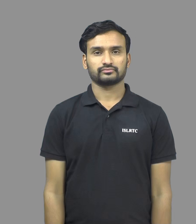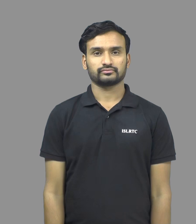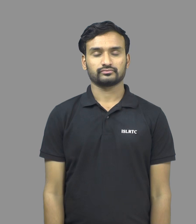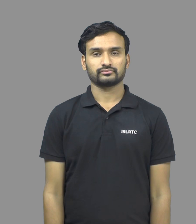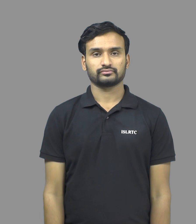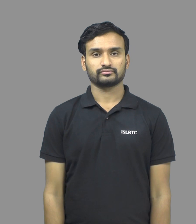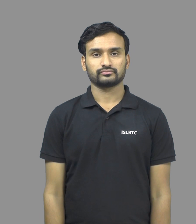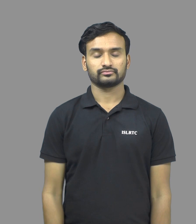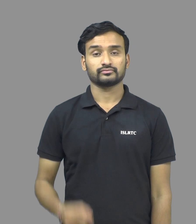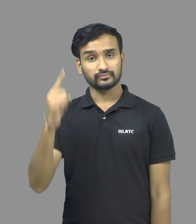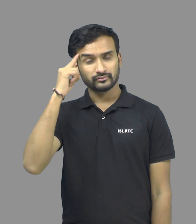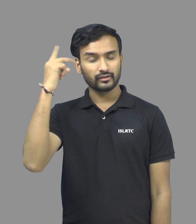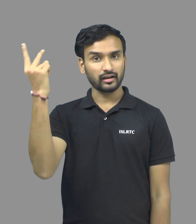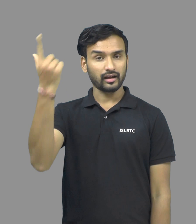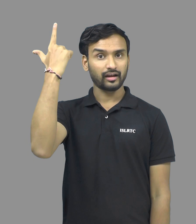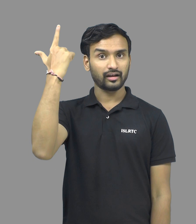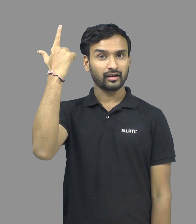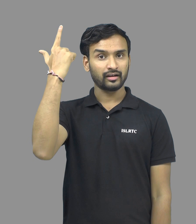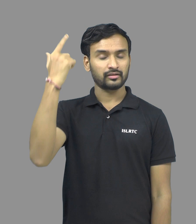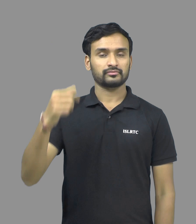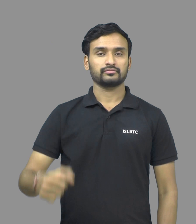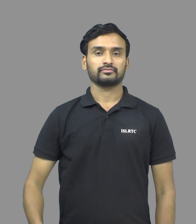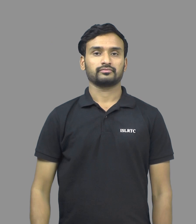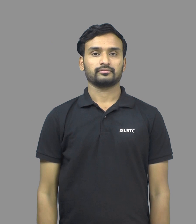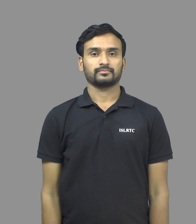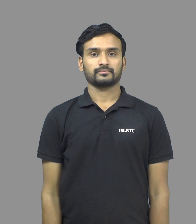Idea